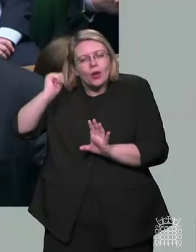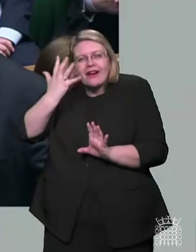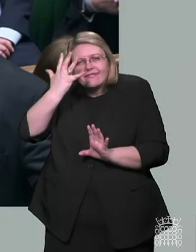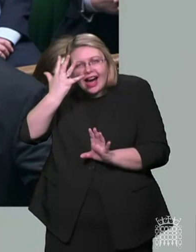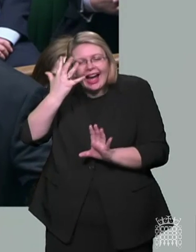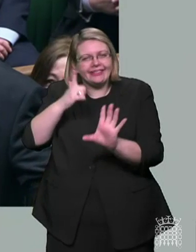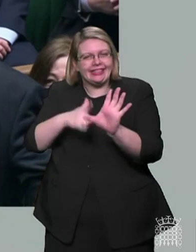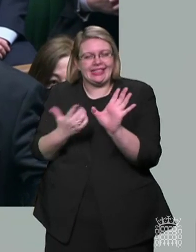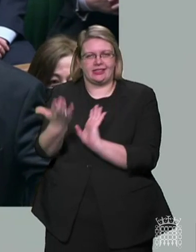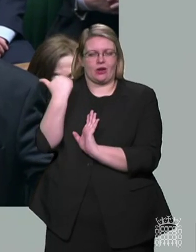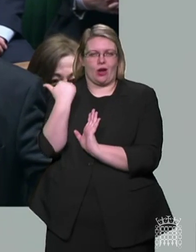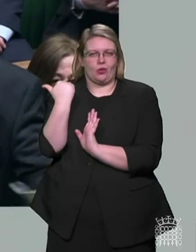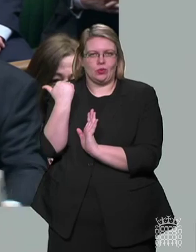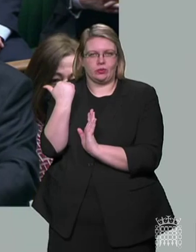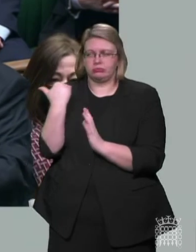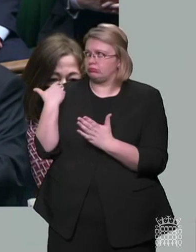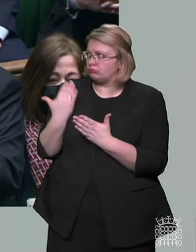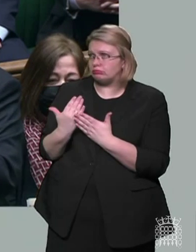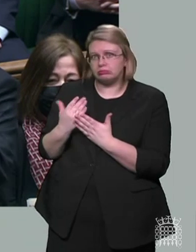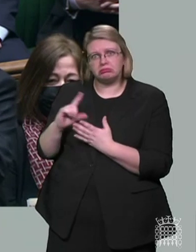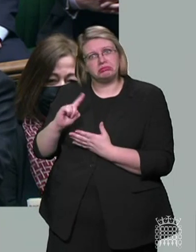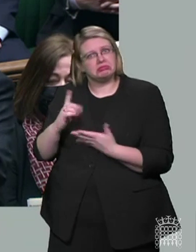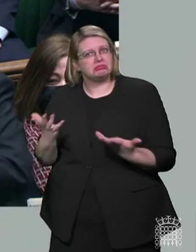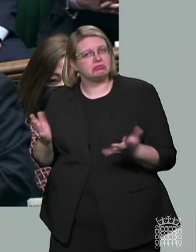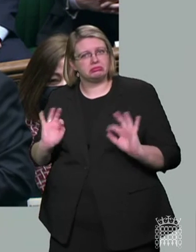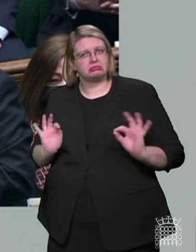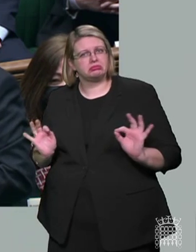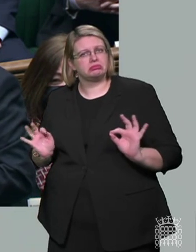Five years ago, and nothing has happened.